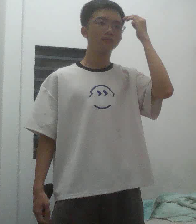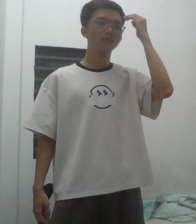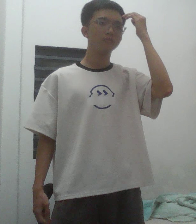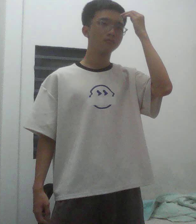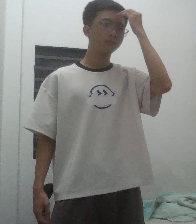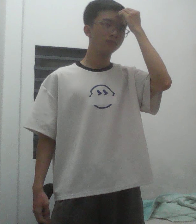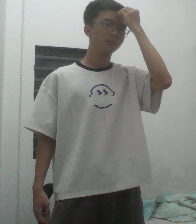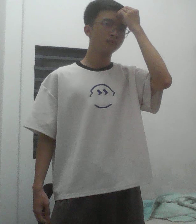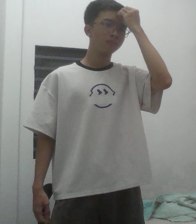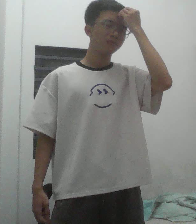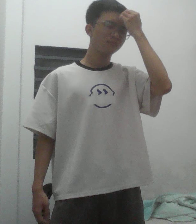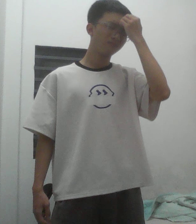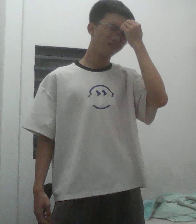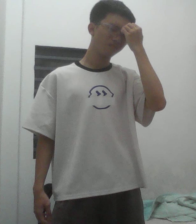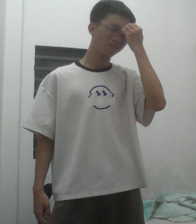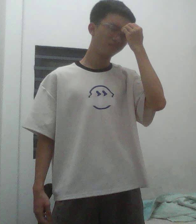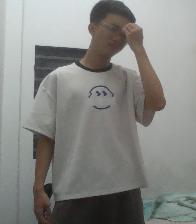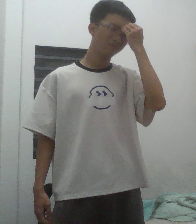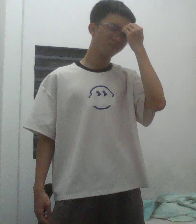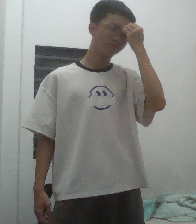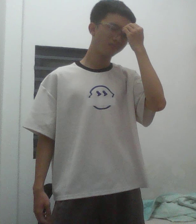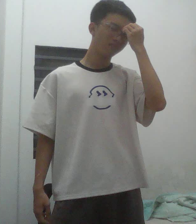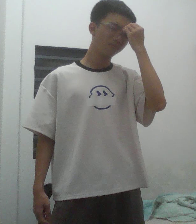benh